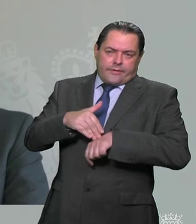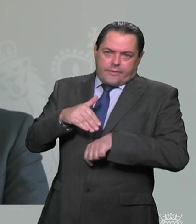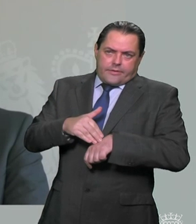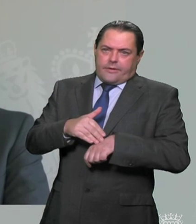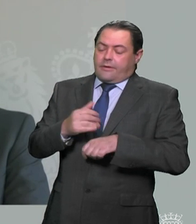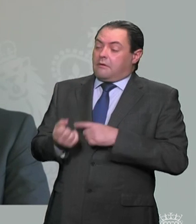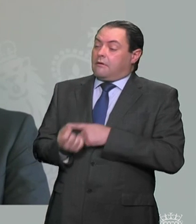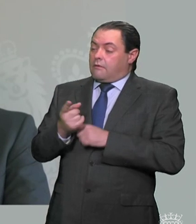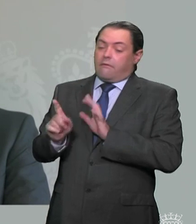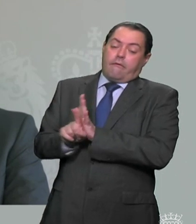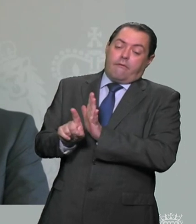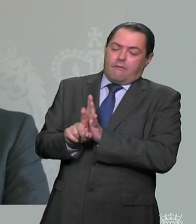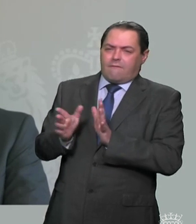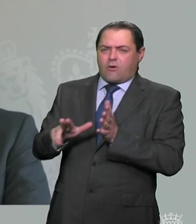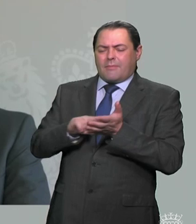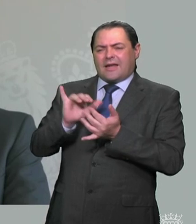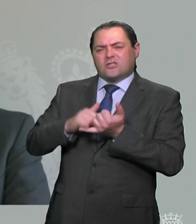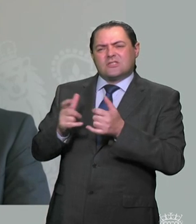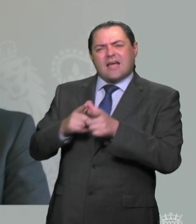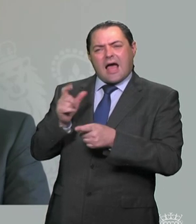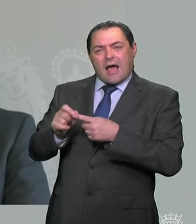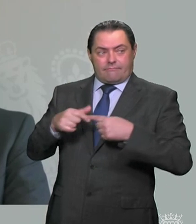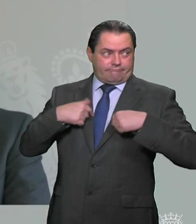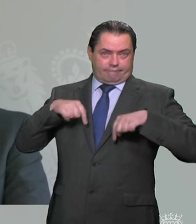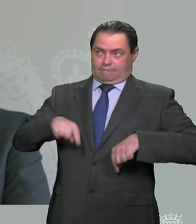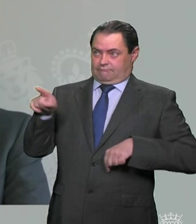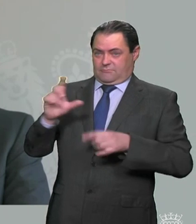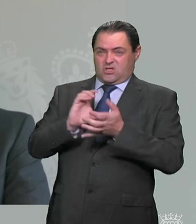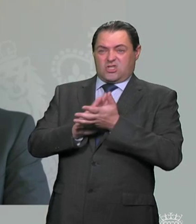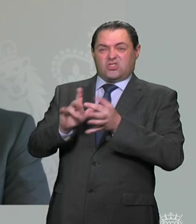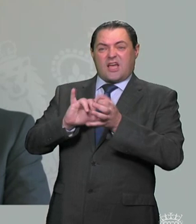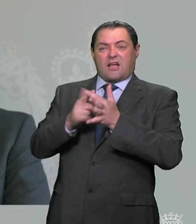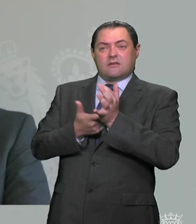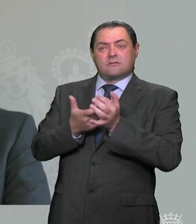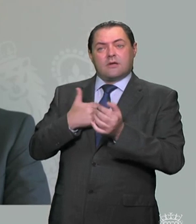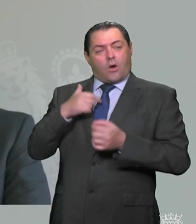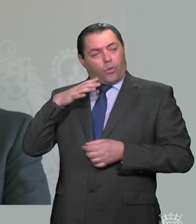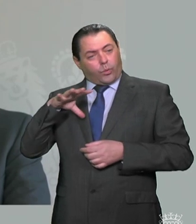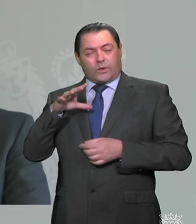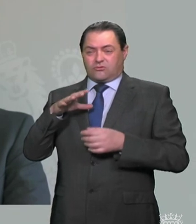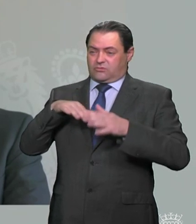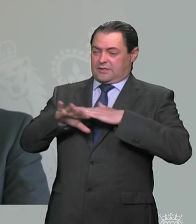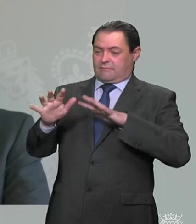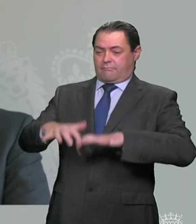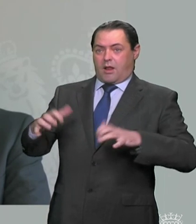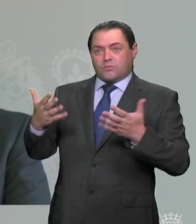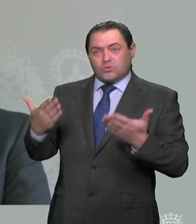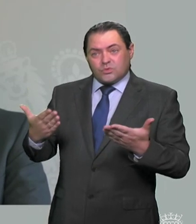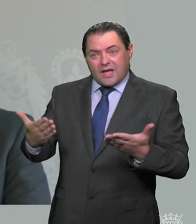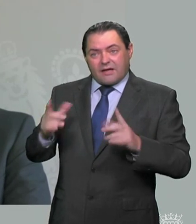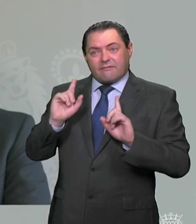As the right honourable and learned Gentleman rightly says, here I am—I wish I was with Members in the Commons Chamber today.